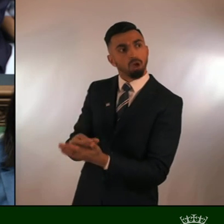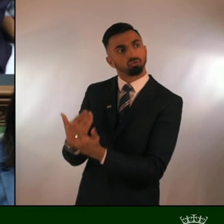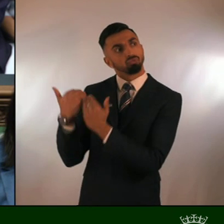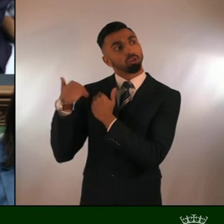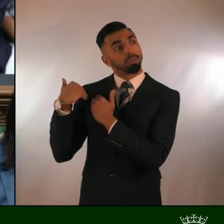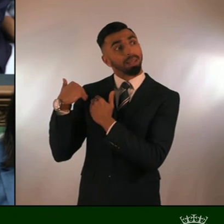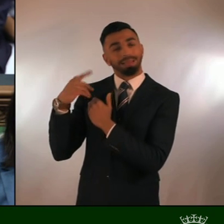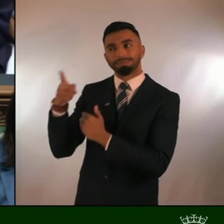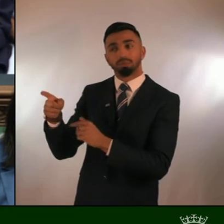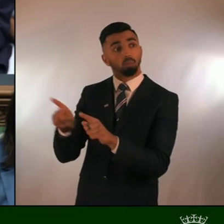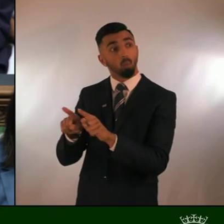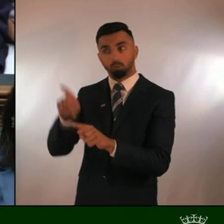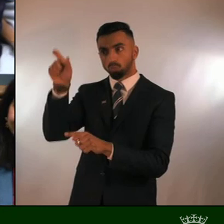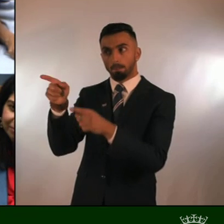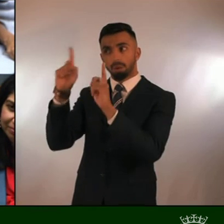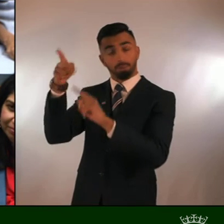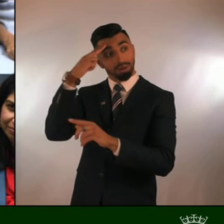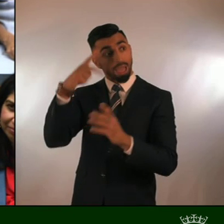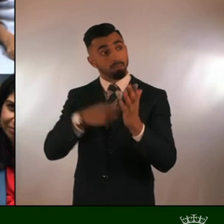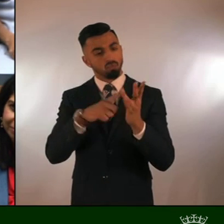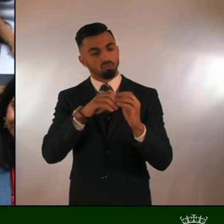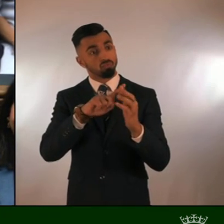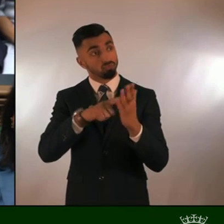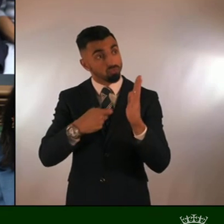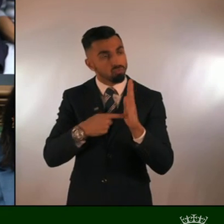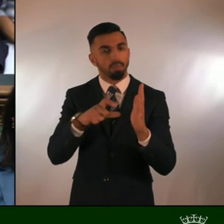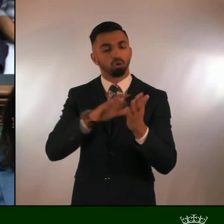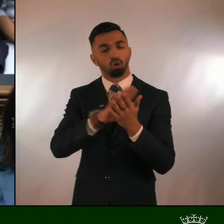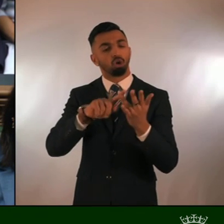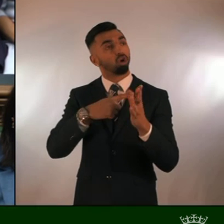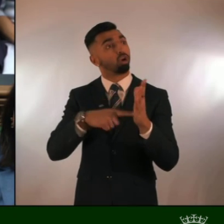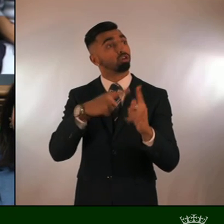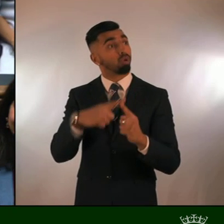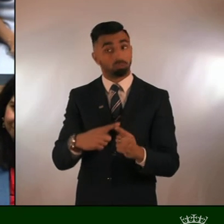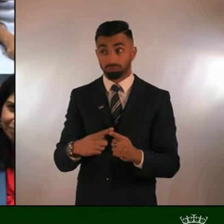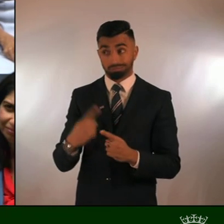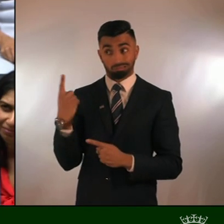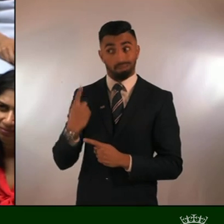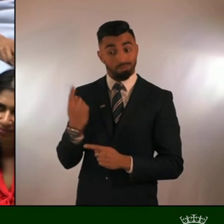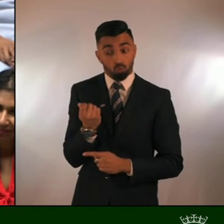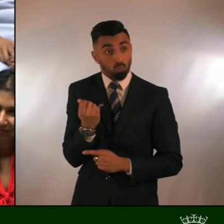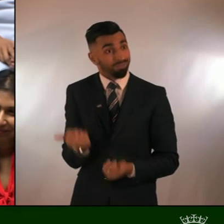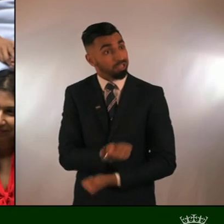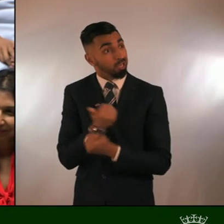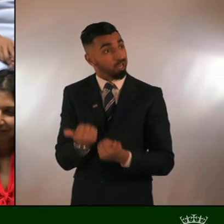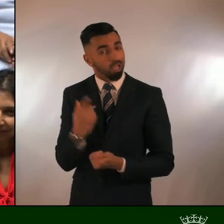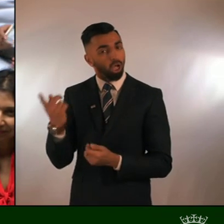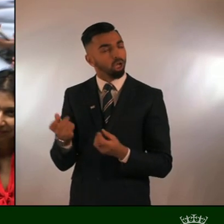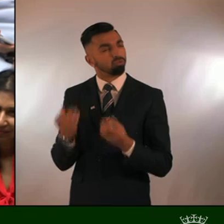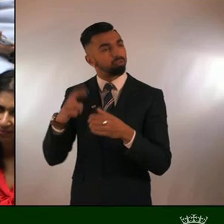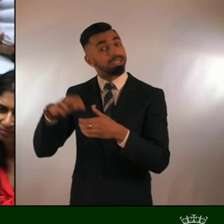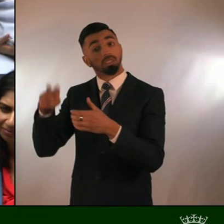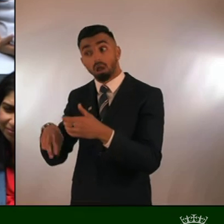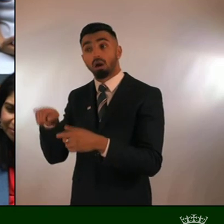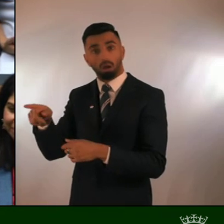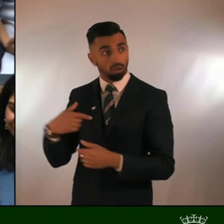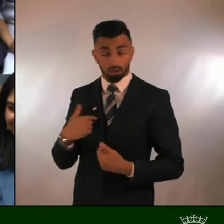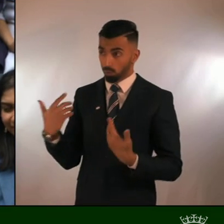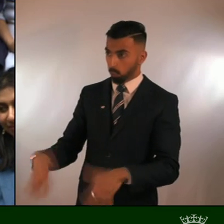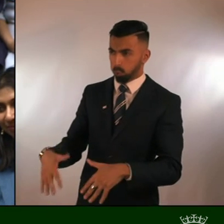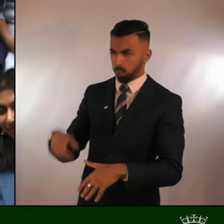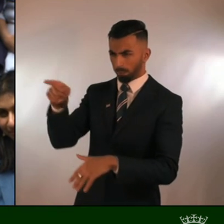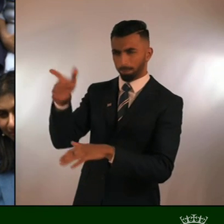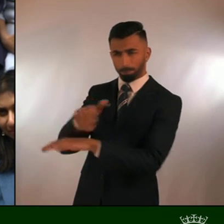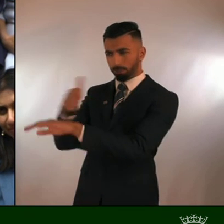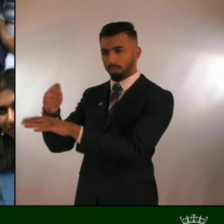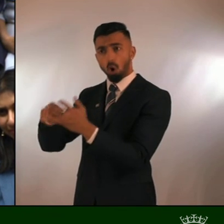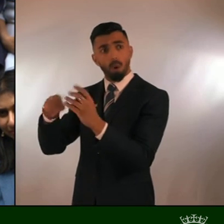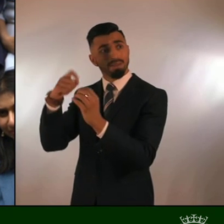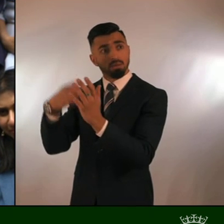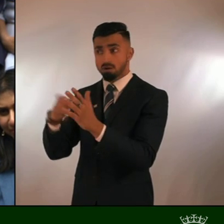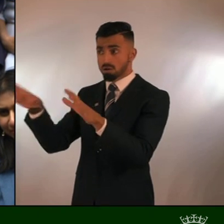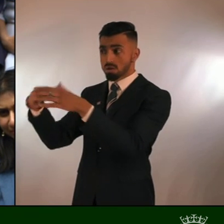After 10 years, this is his last Budget in charge. He has led the OBR with dedication and integrity, and established that institution as one that is respected around the world.